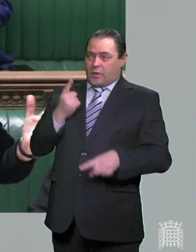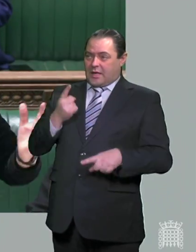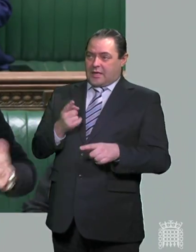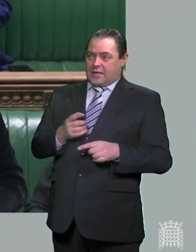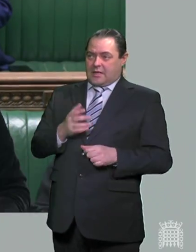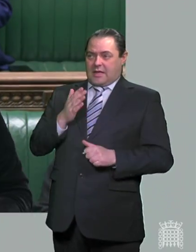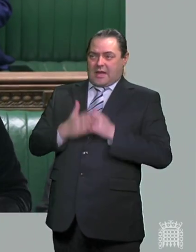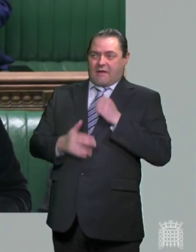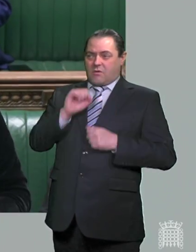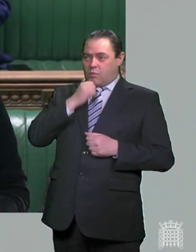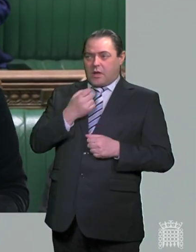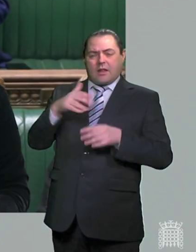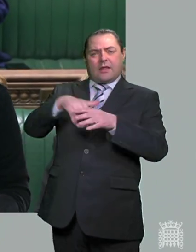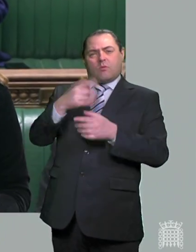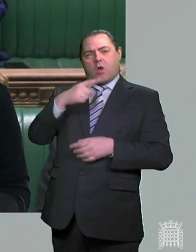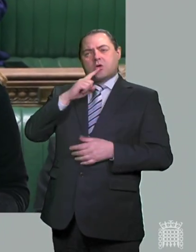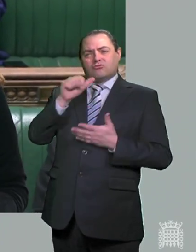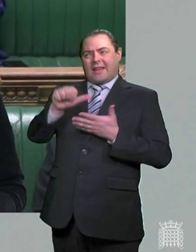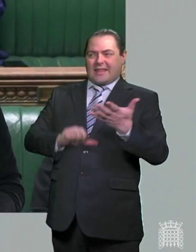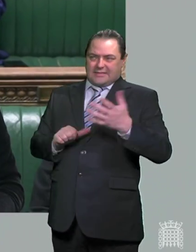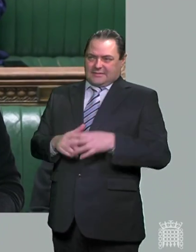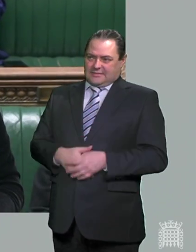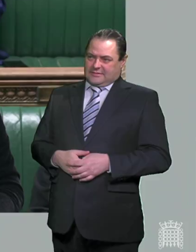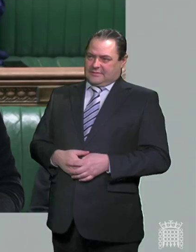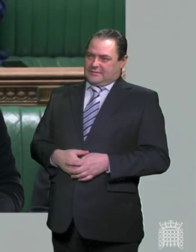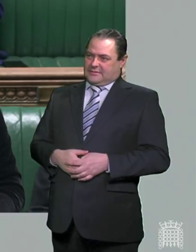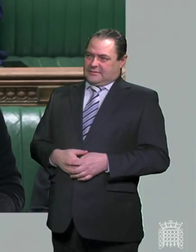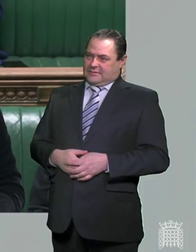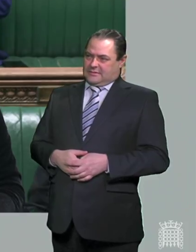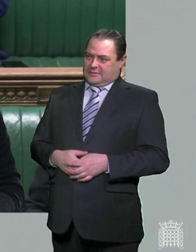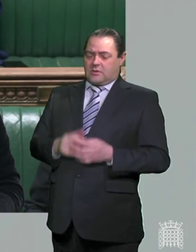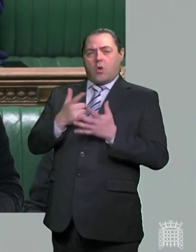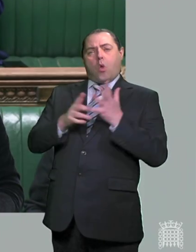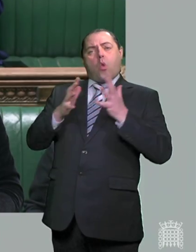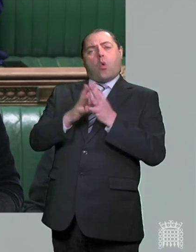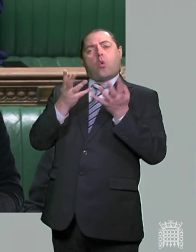I am going to have to be quicker, or I will never get on the “Women in Westminster: the 100” list.